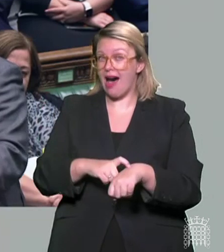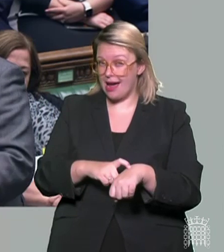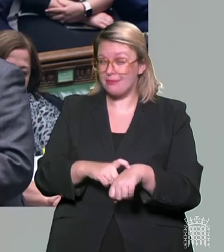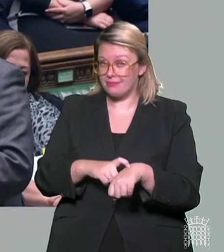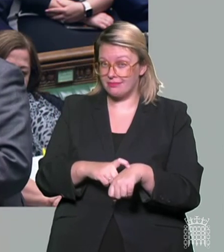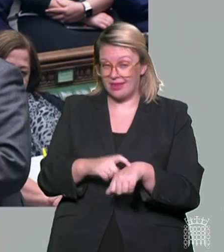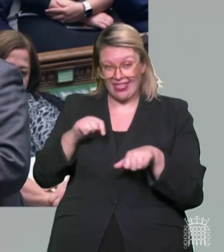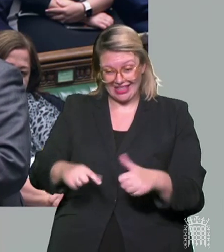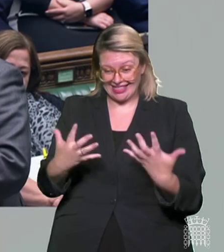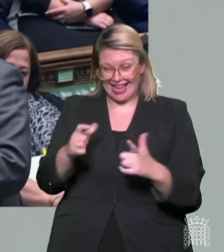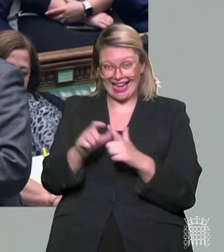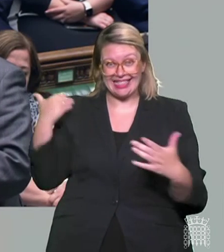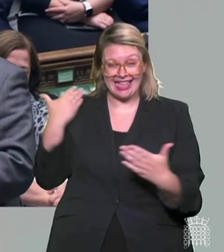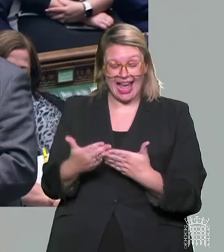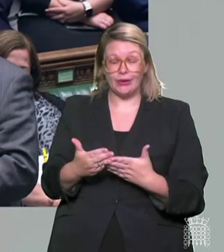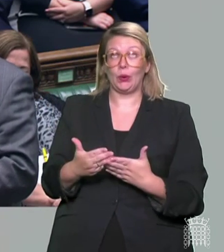Let us face it: it is a minor miracle